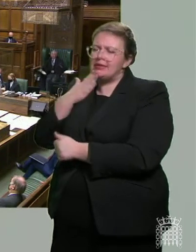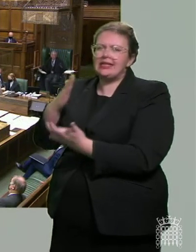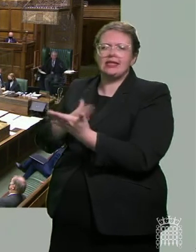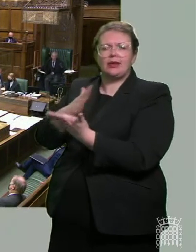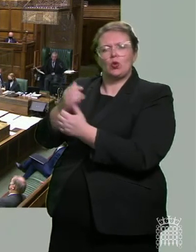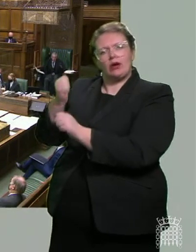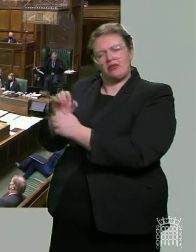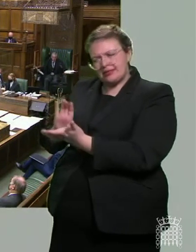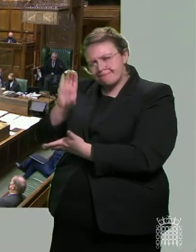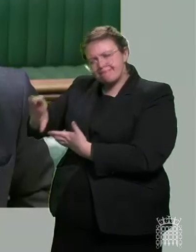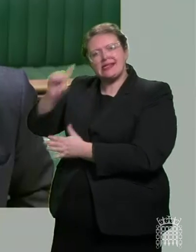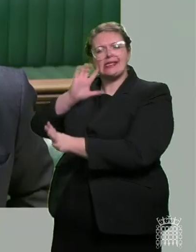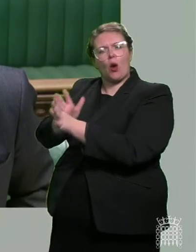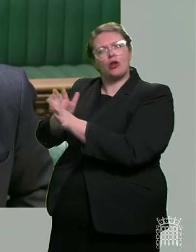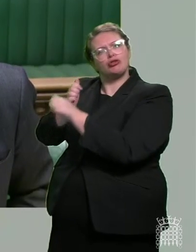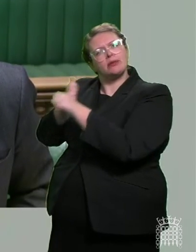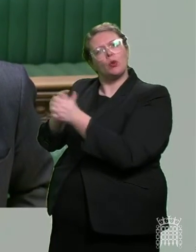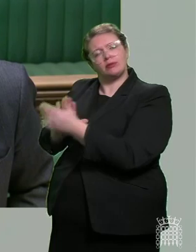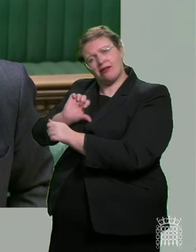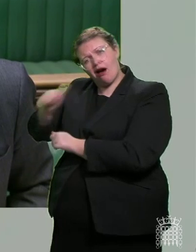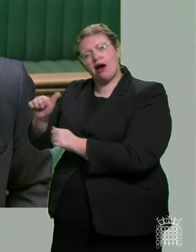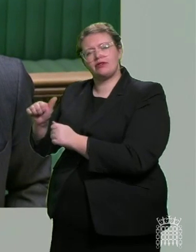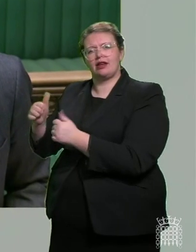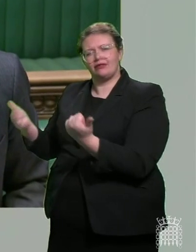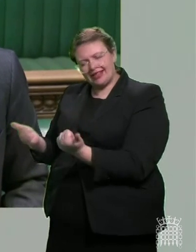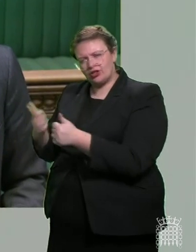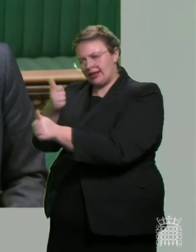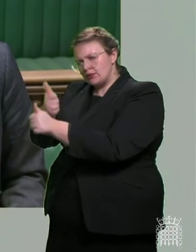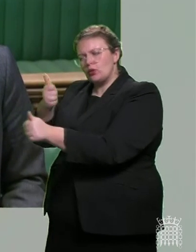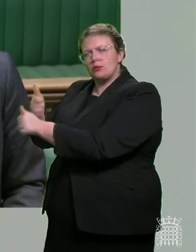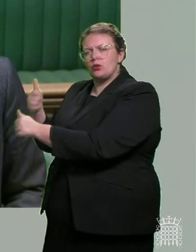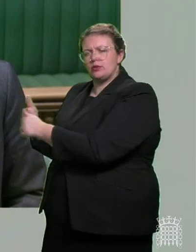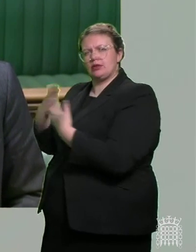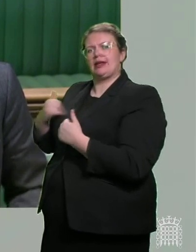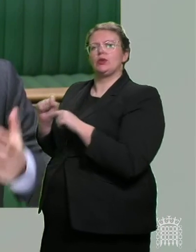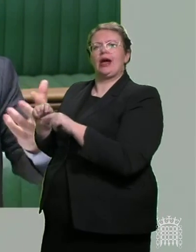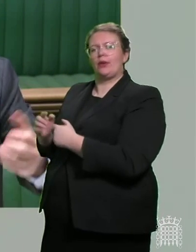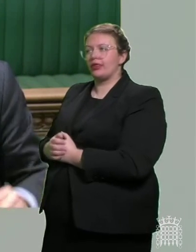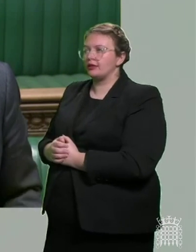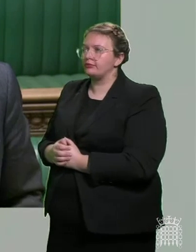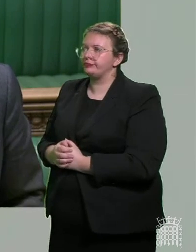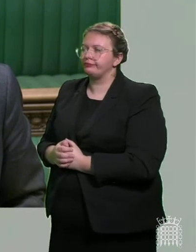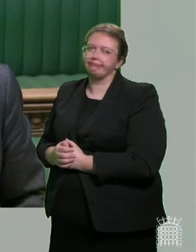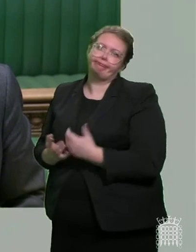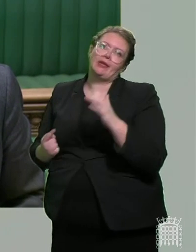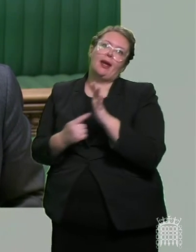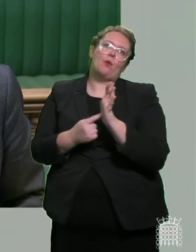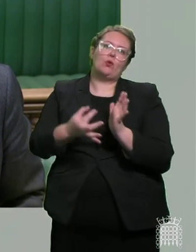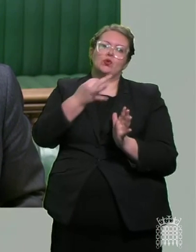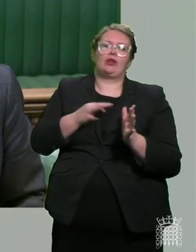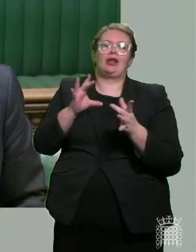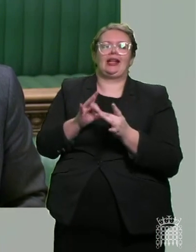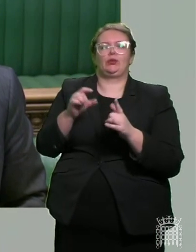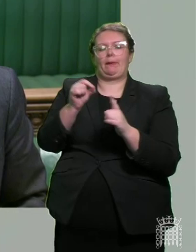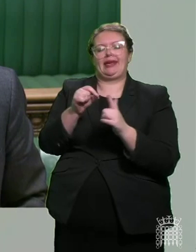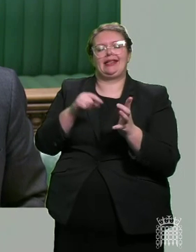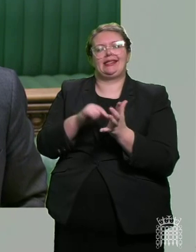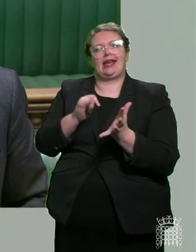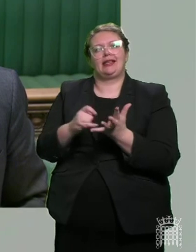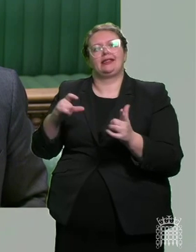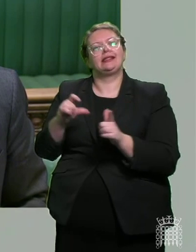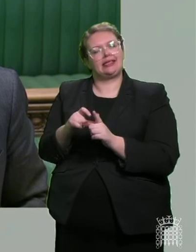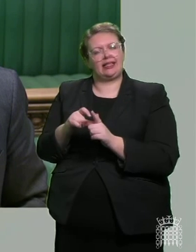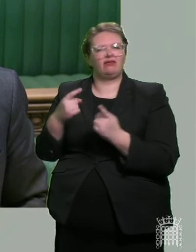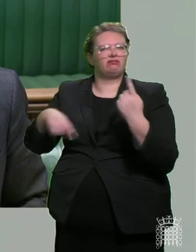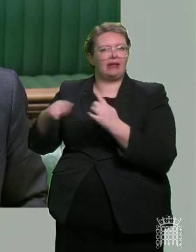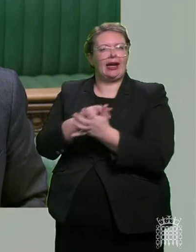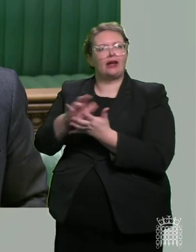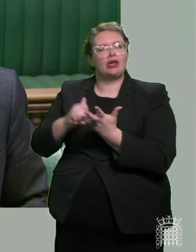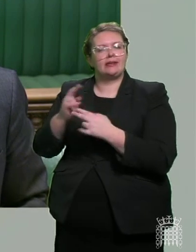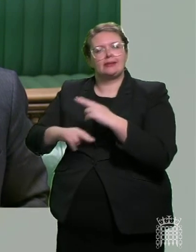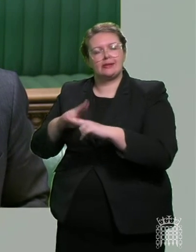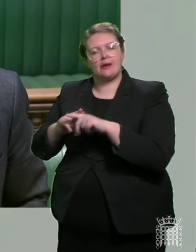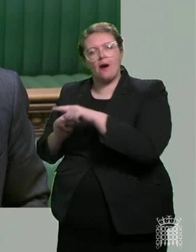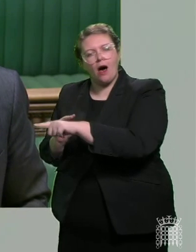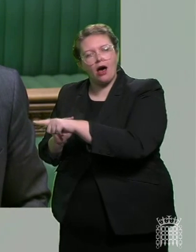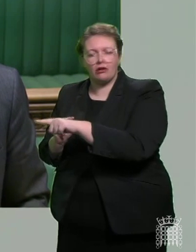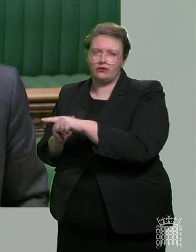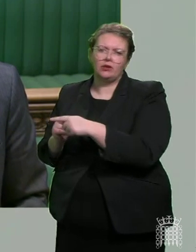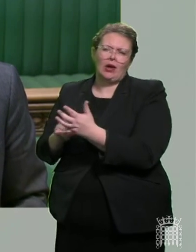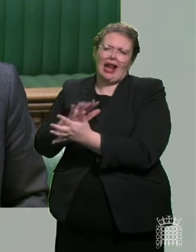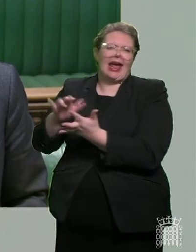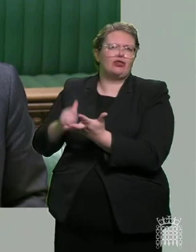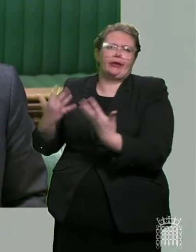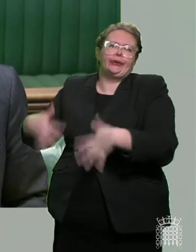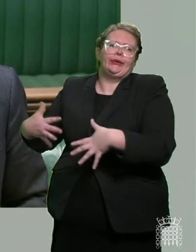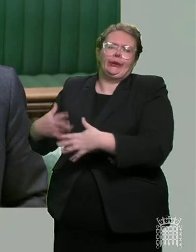My honourable Friend raises an extremely important point about PTSD in the NHS, and NHS staff, who do an amazing job treating us all.